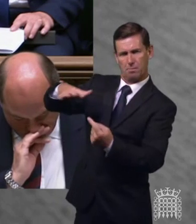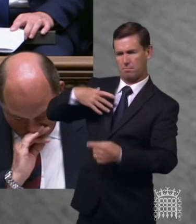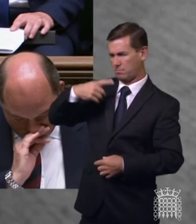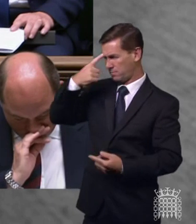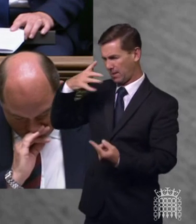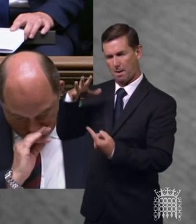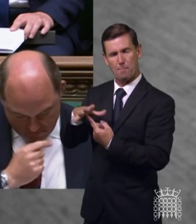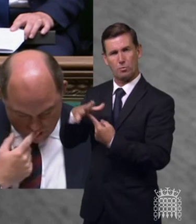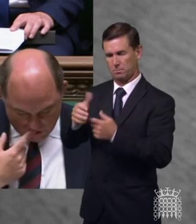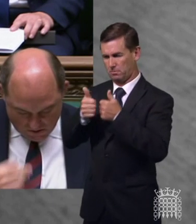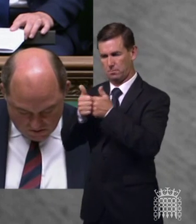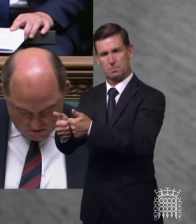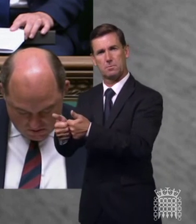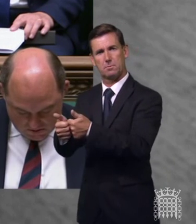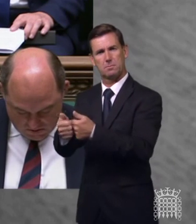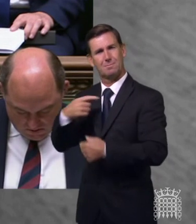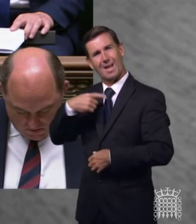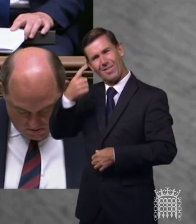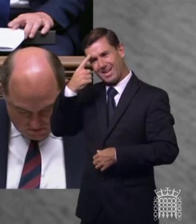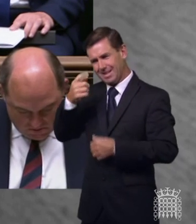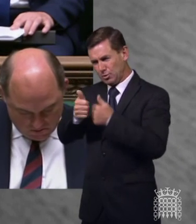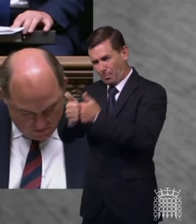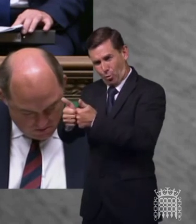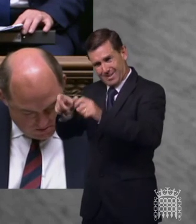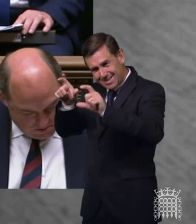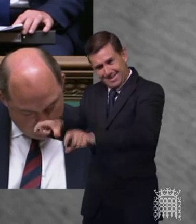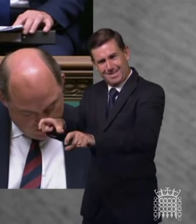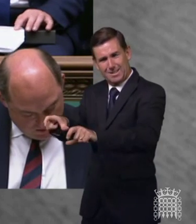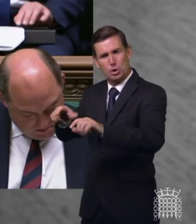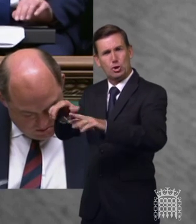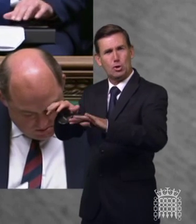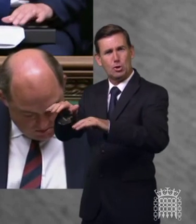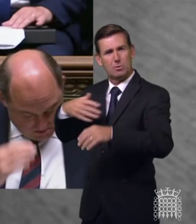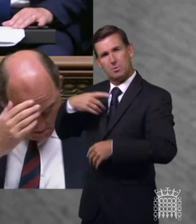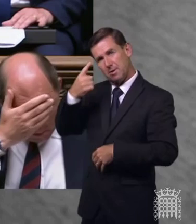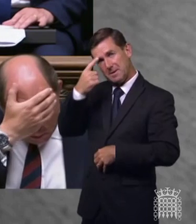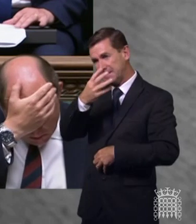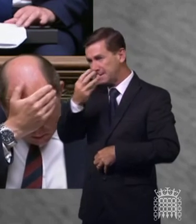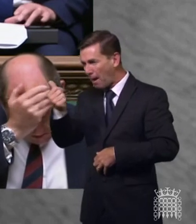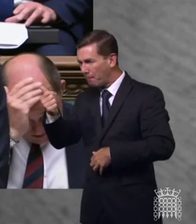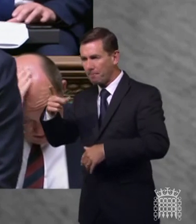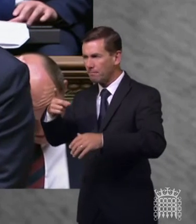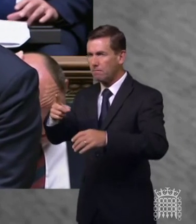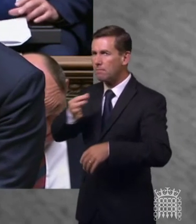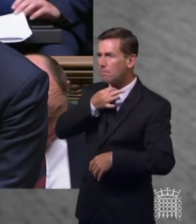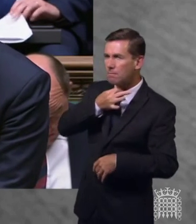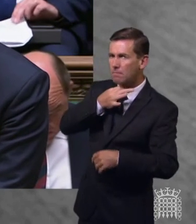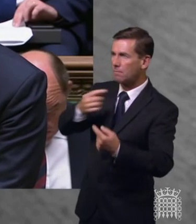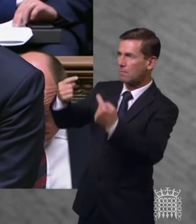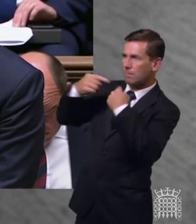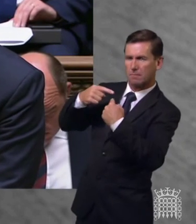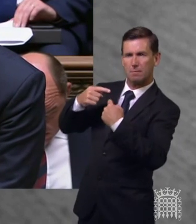Our efforts must focus on supporting the Afghan people in the region, particularly those fleeing conflict or the threat of violence.